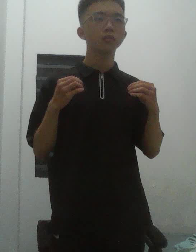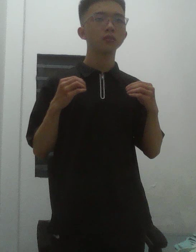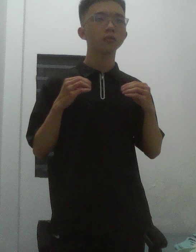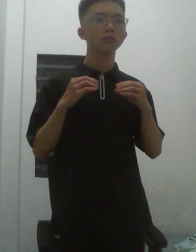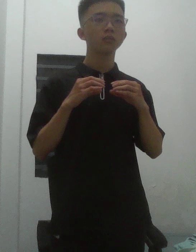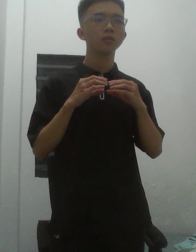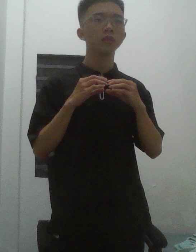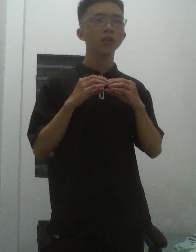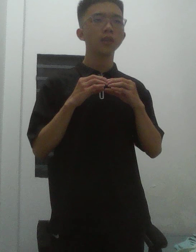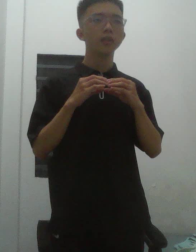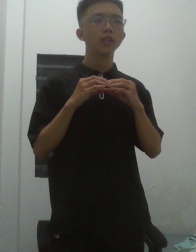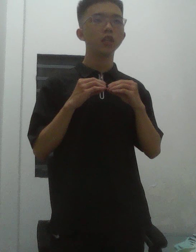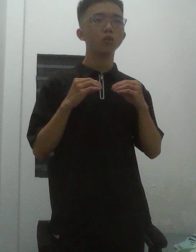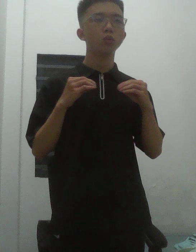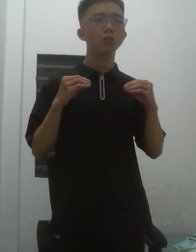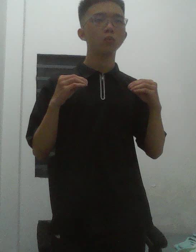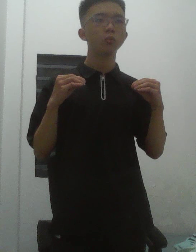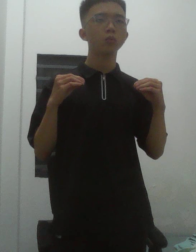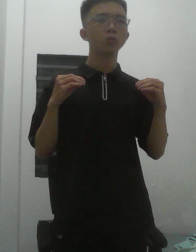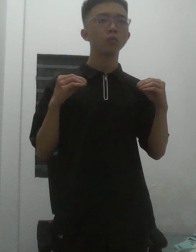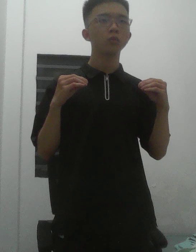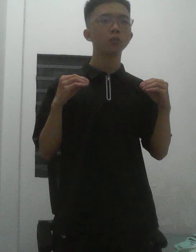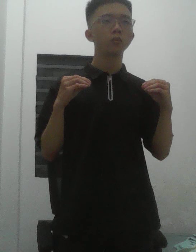nhieu